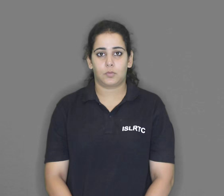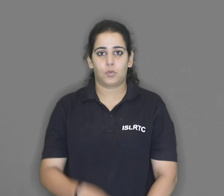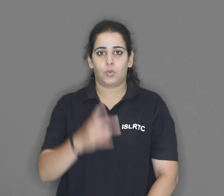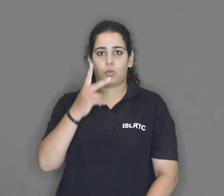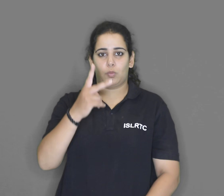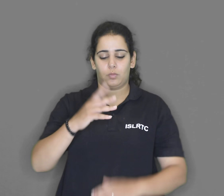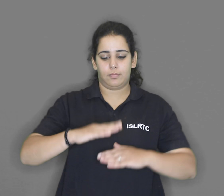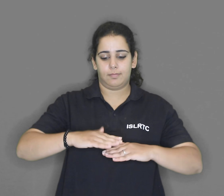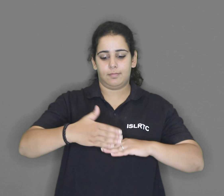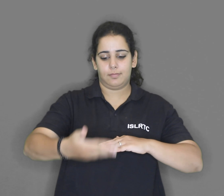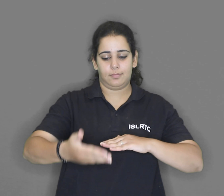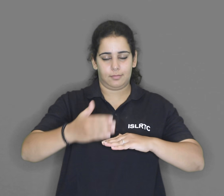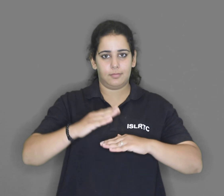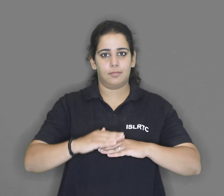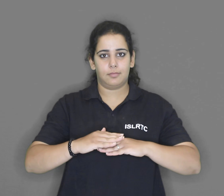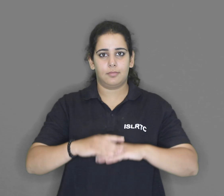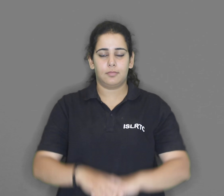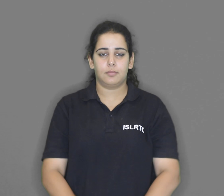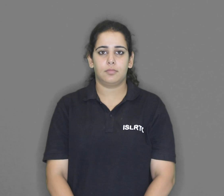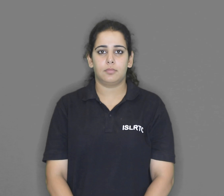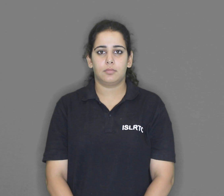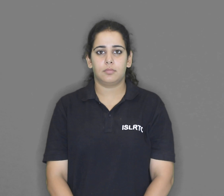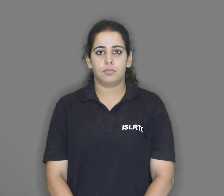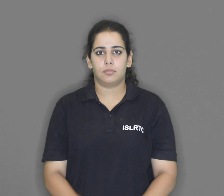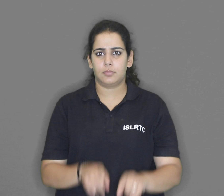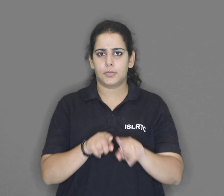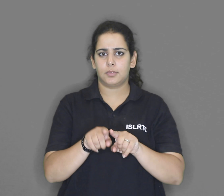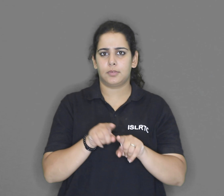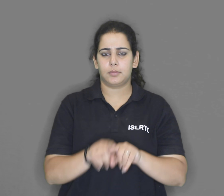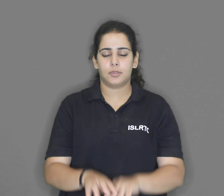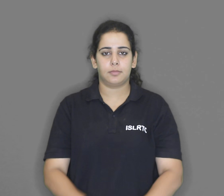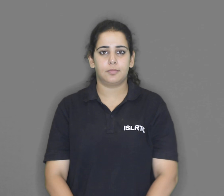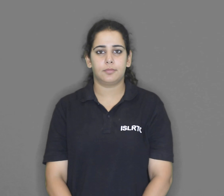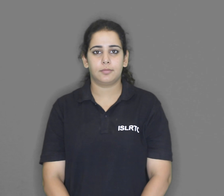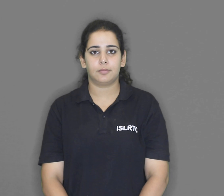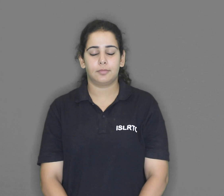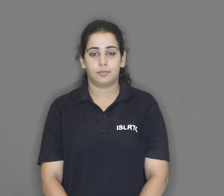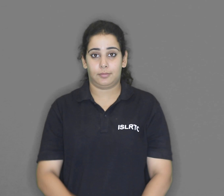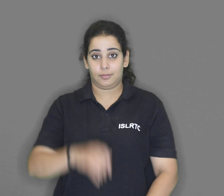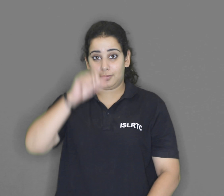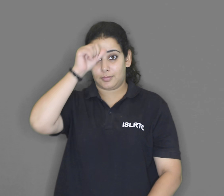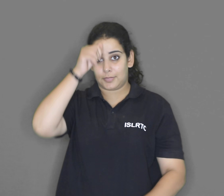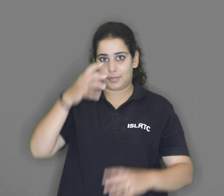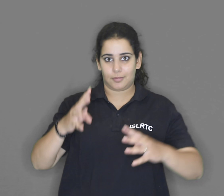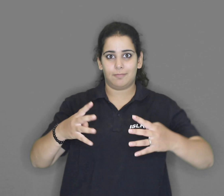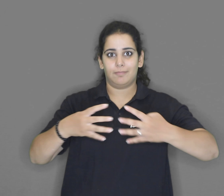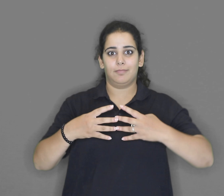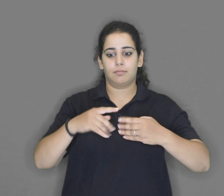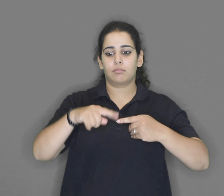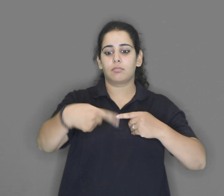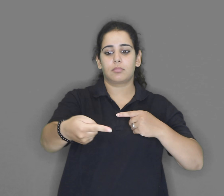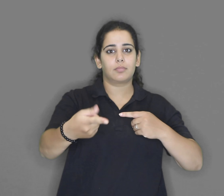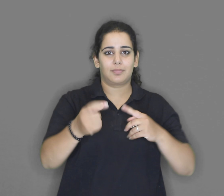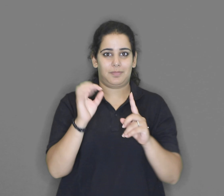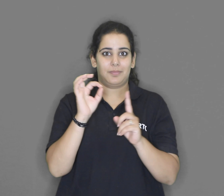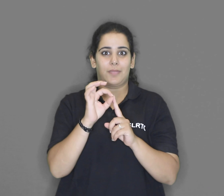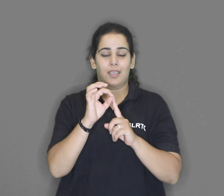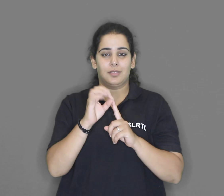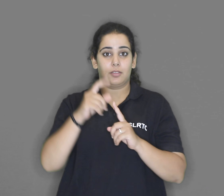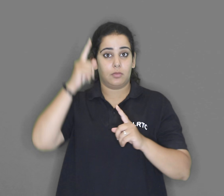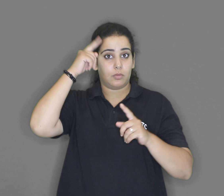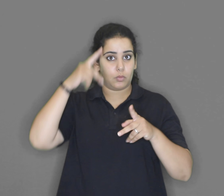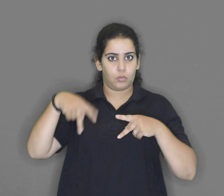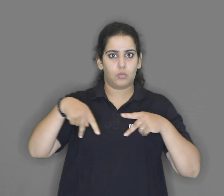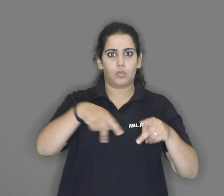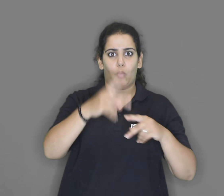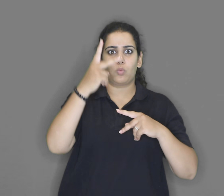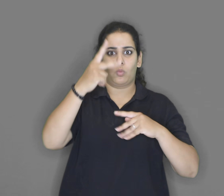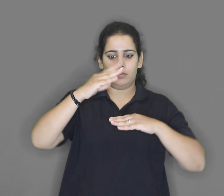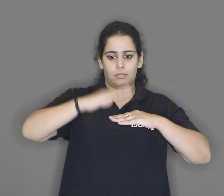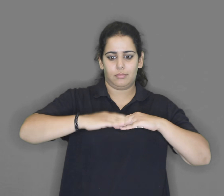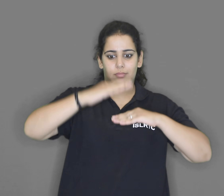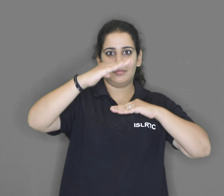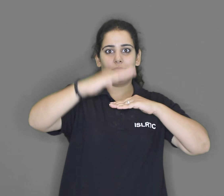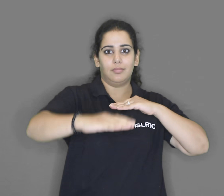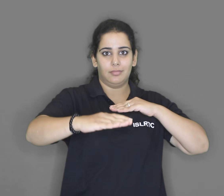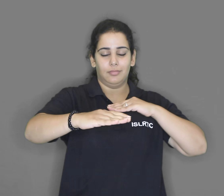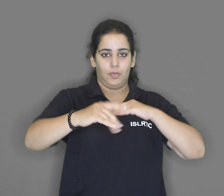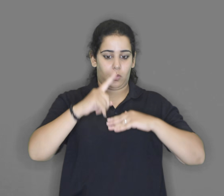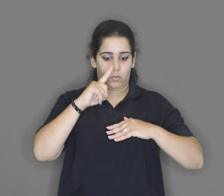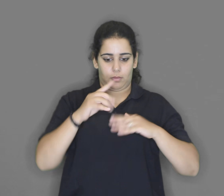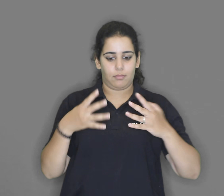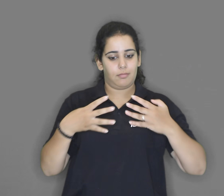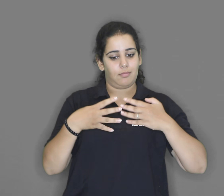Swarth a long wide strip of land